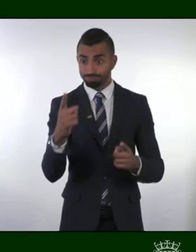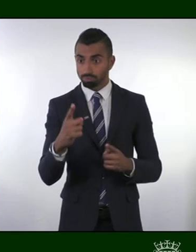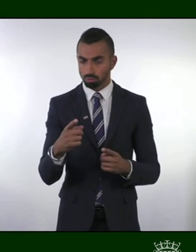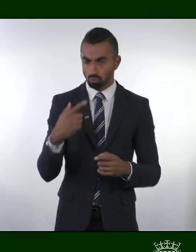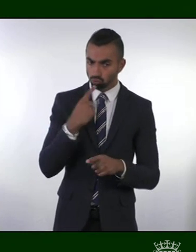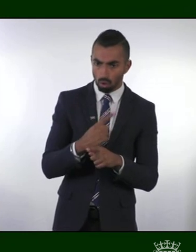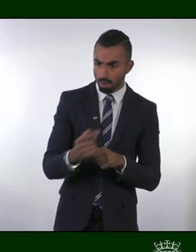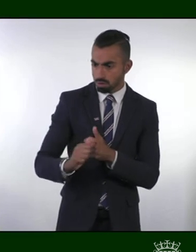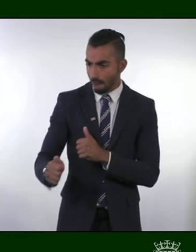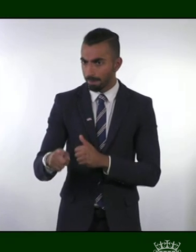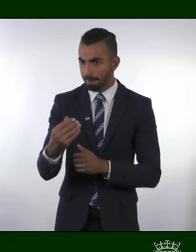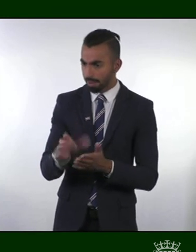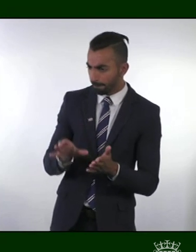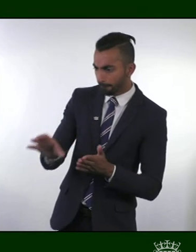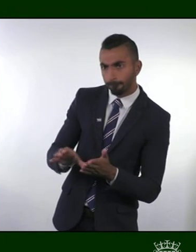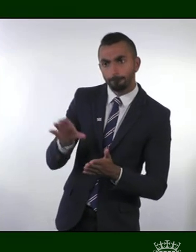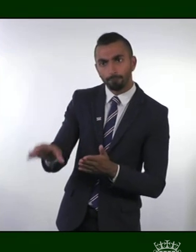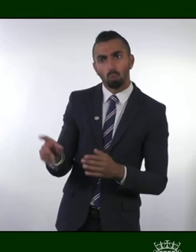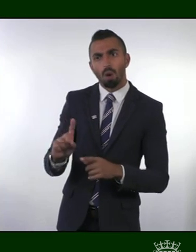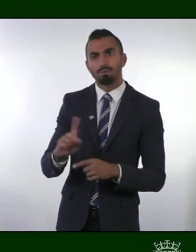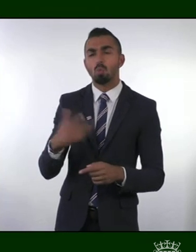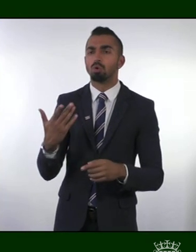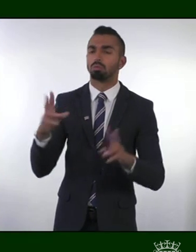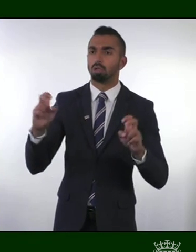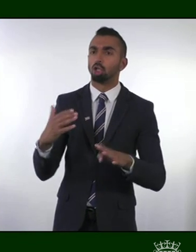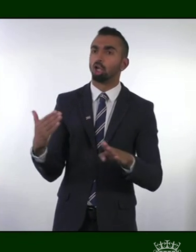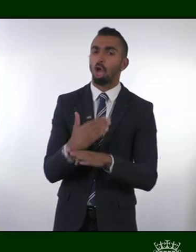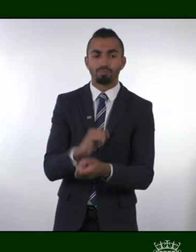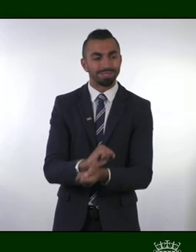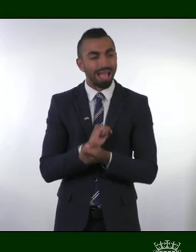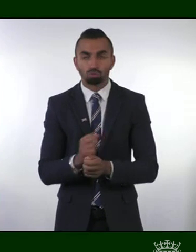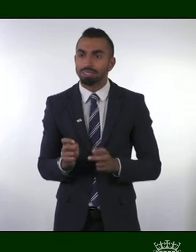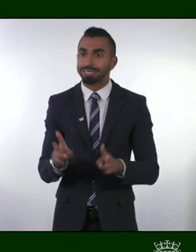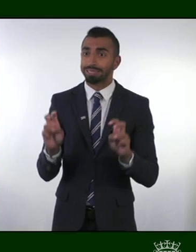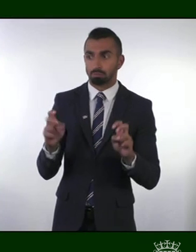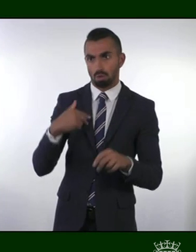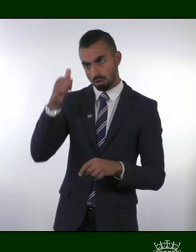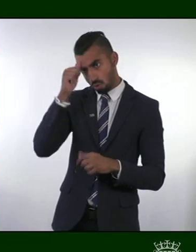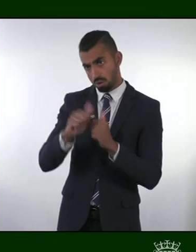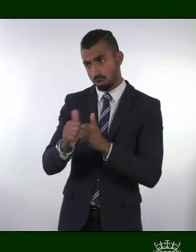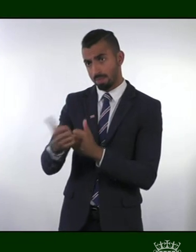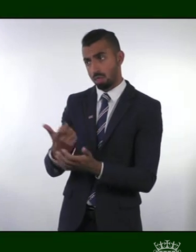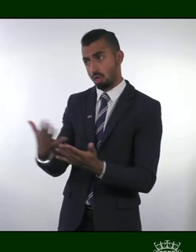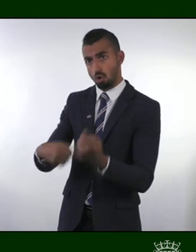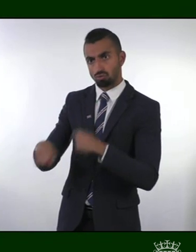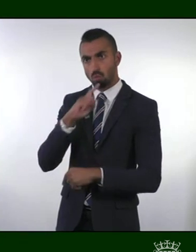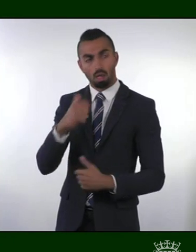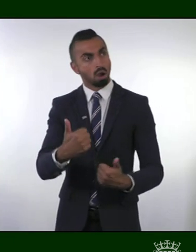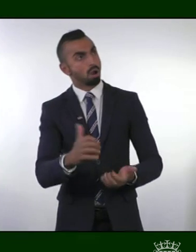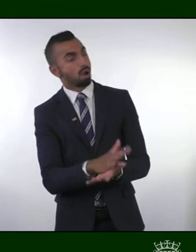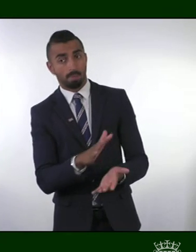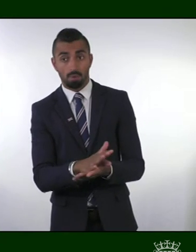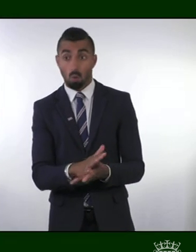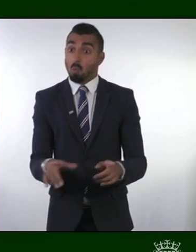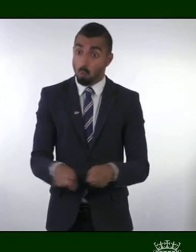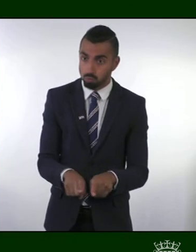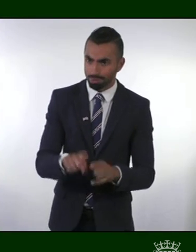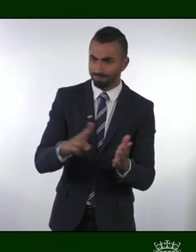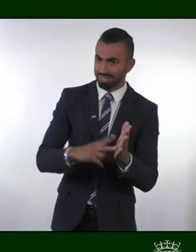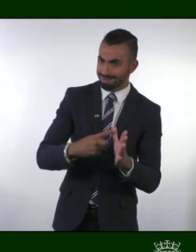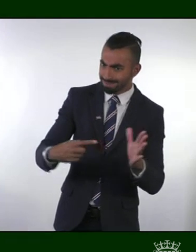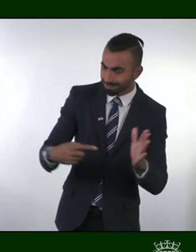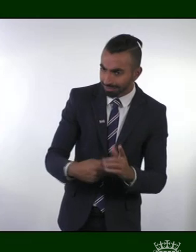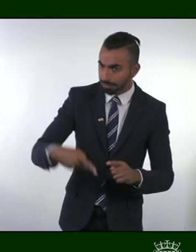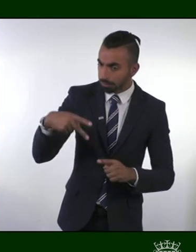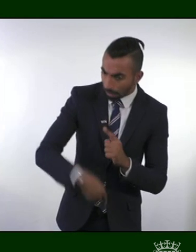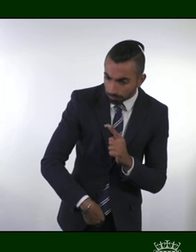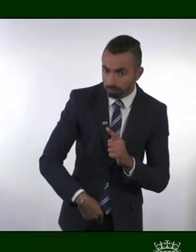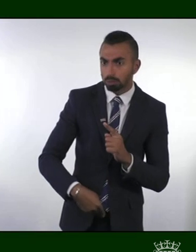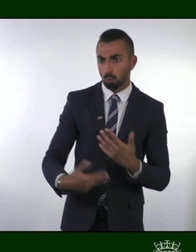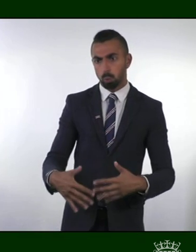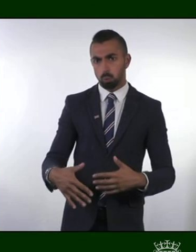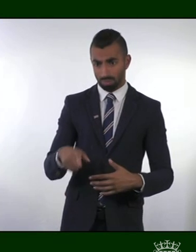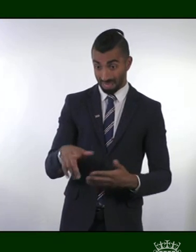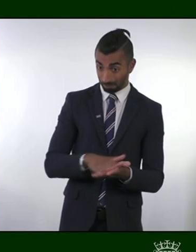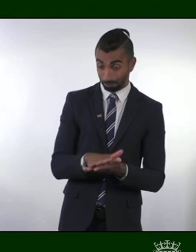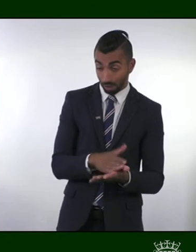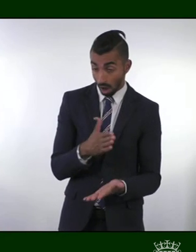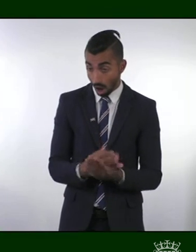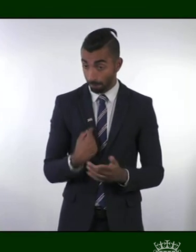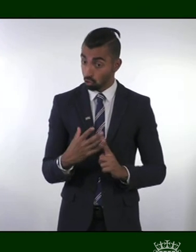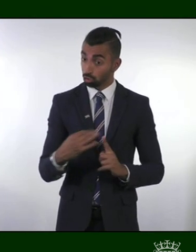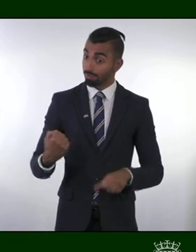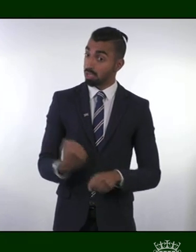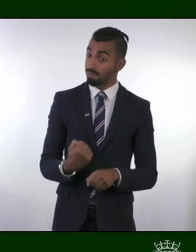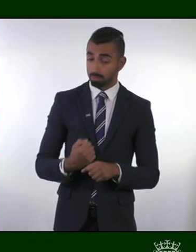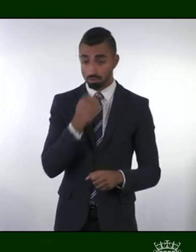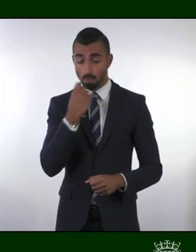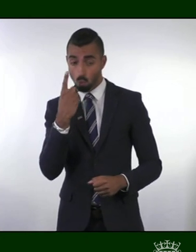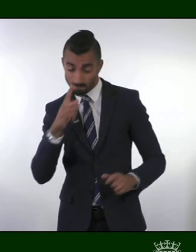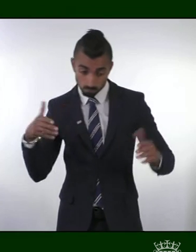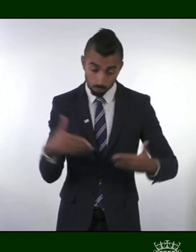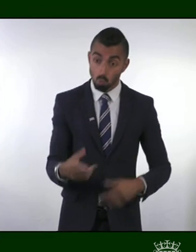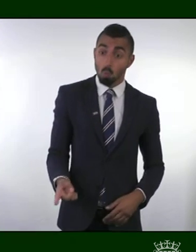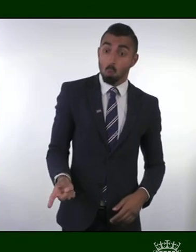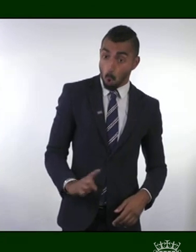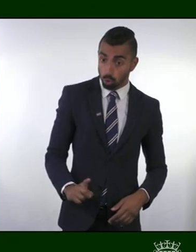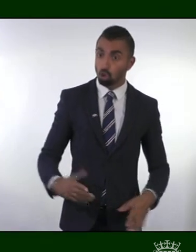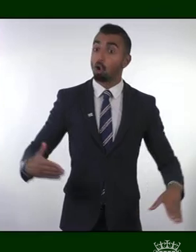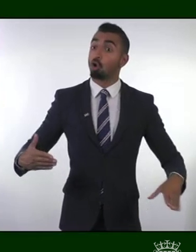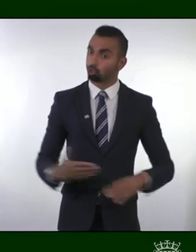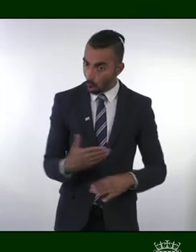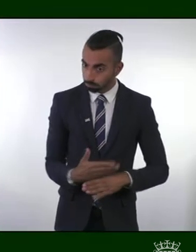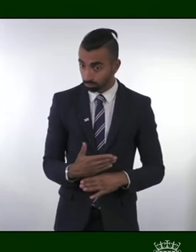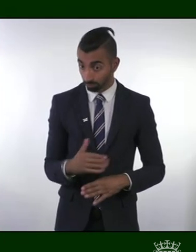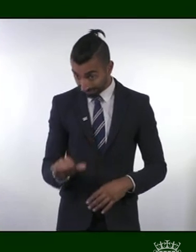Does my right honourable Friend agree with me that, alongside the confidence and demand boost delivered by his VAT cut and other measures in this extra Budget, the measures on employment show that this Conservative Government are putting jobs at the heart of our recovery from the global coronavirus pandemic?